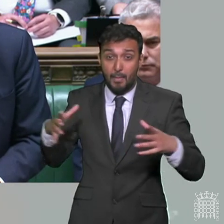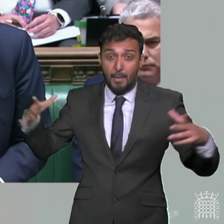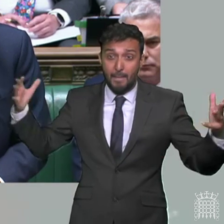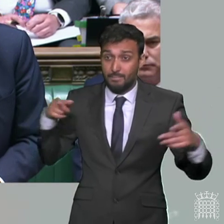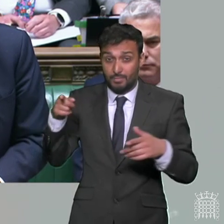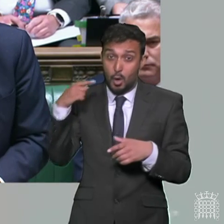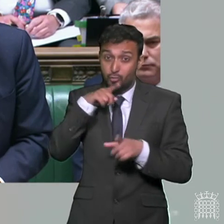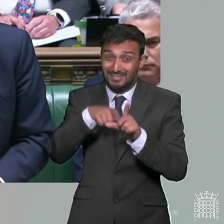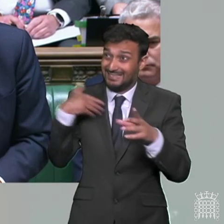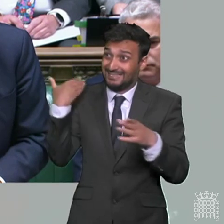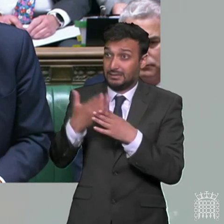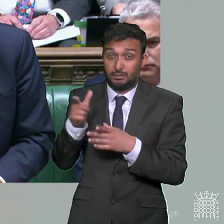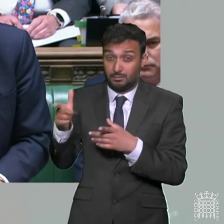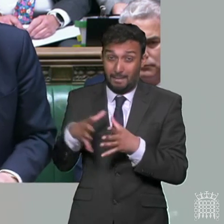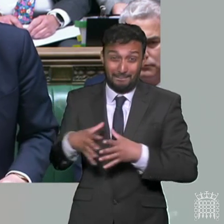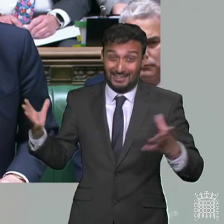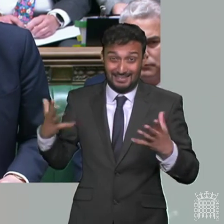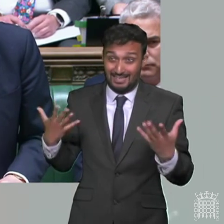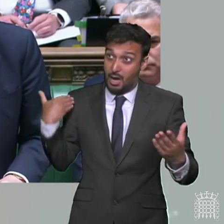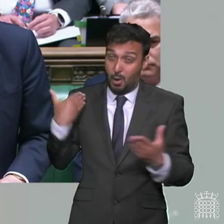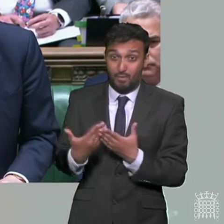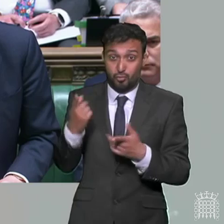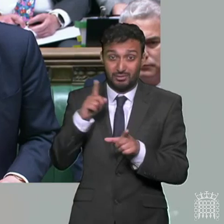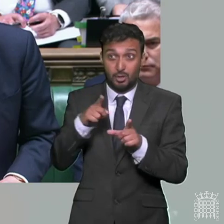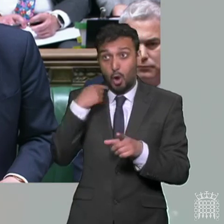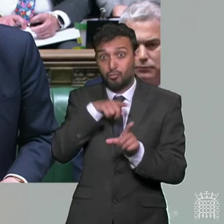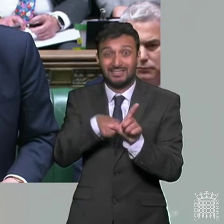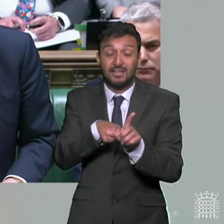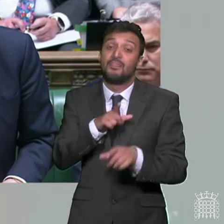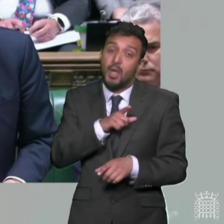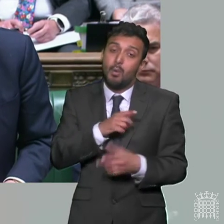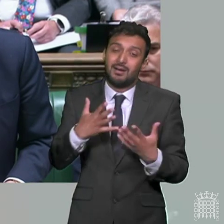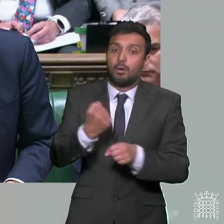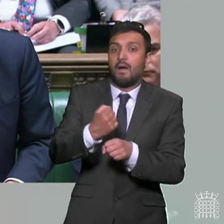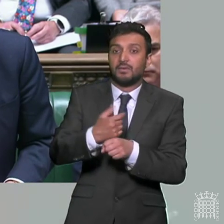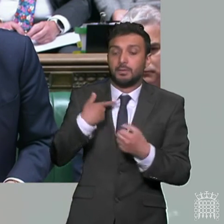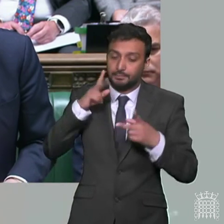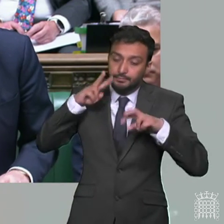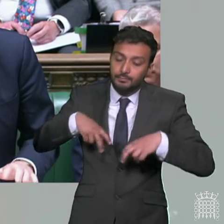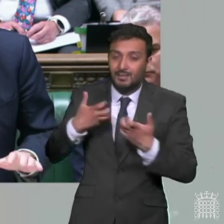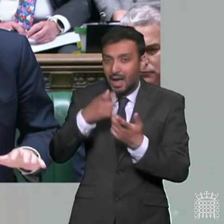That is, in itself, one of the reasons why the Government are now looking for change and reform.